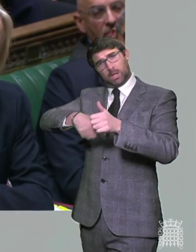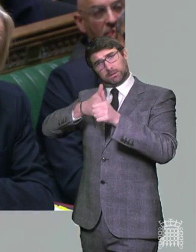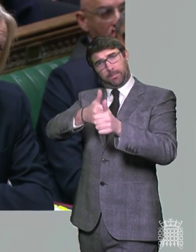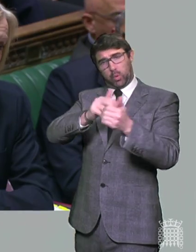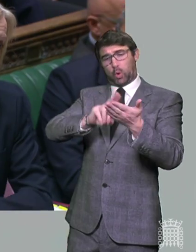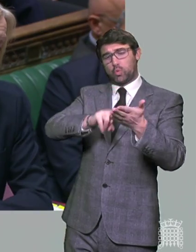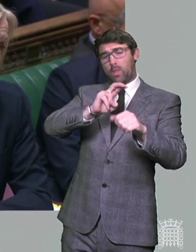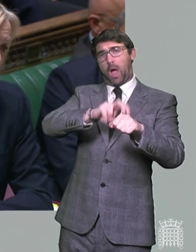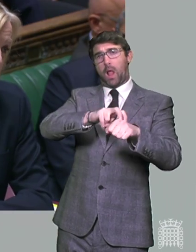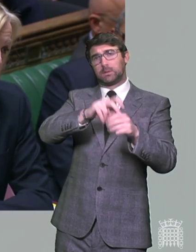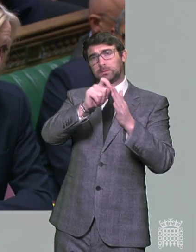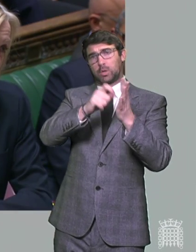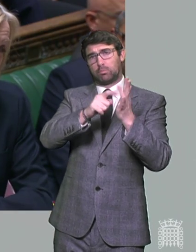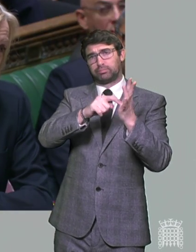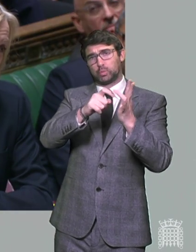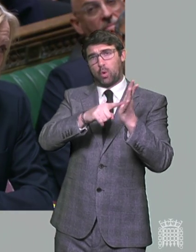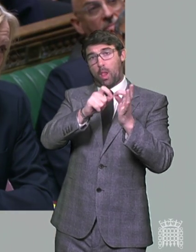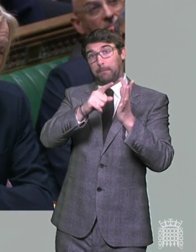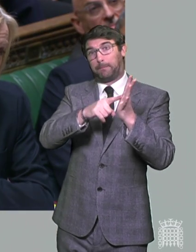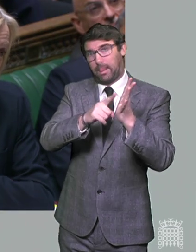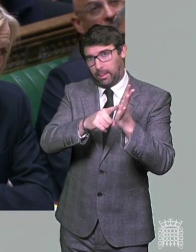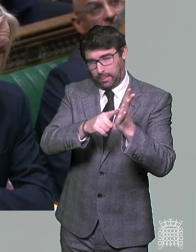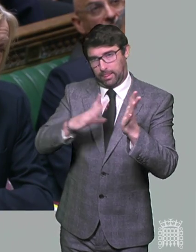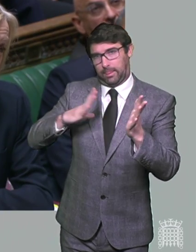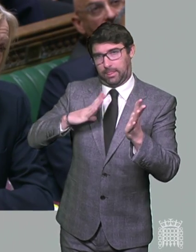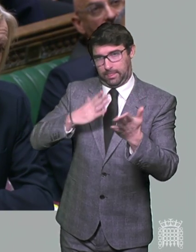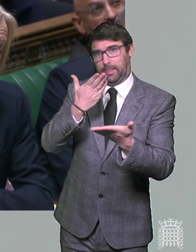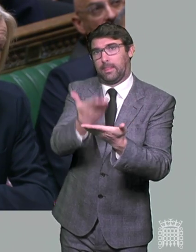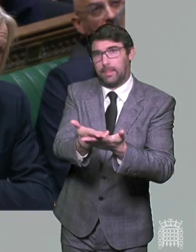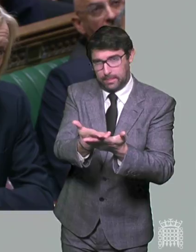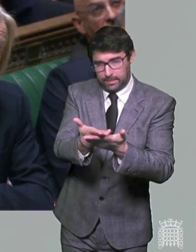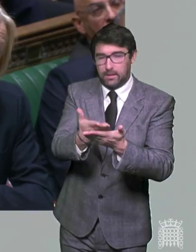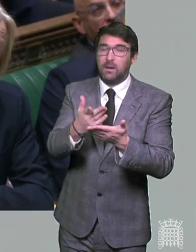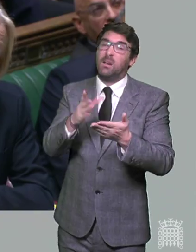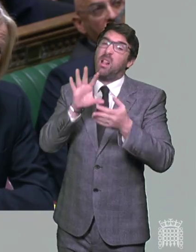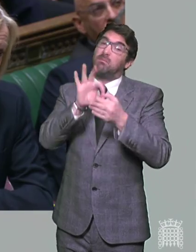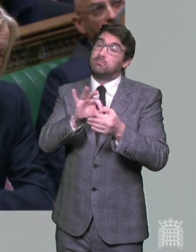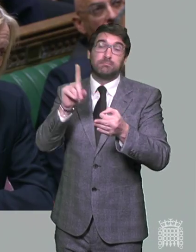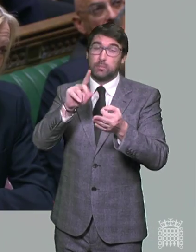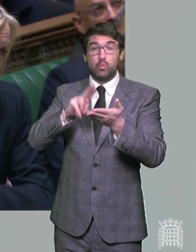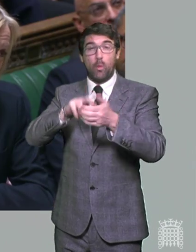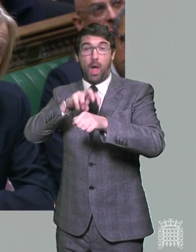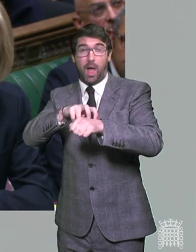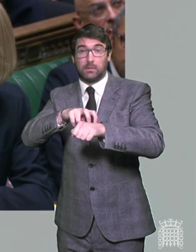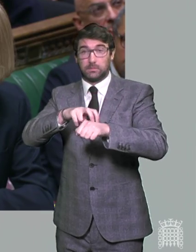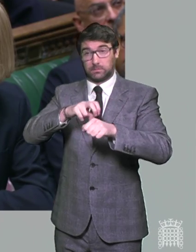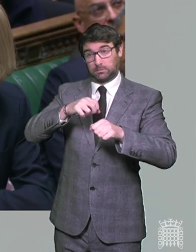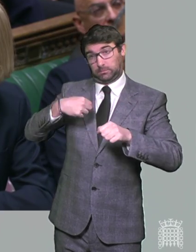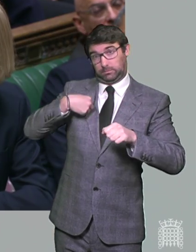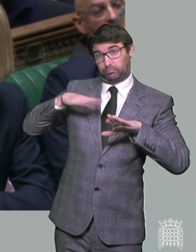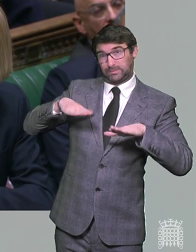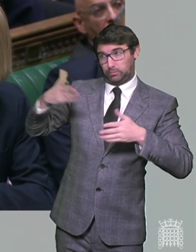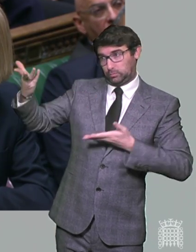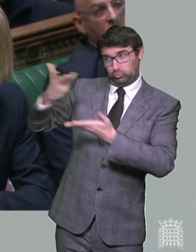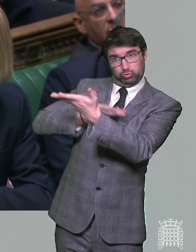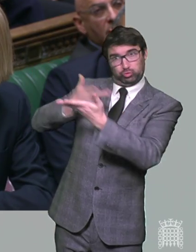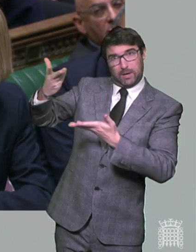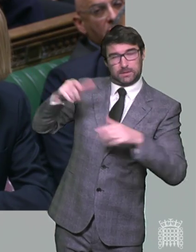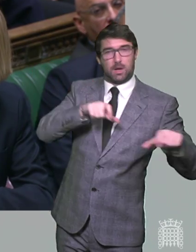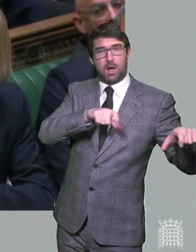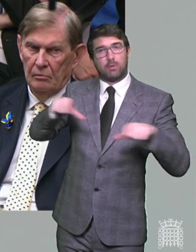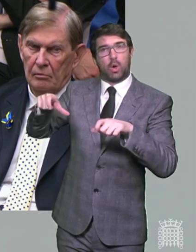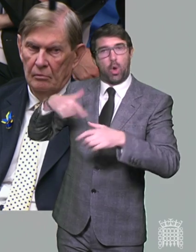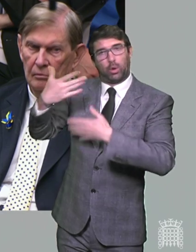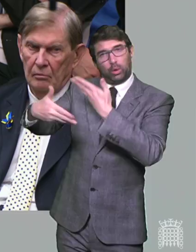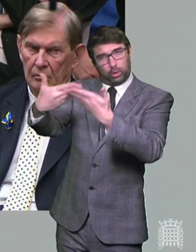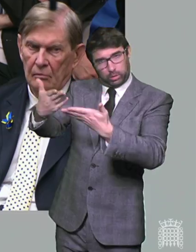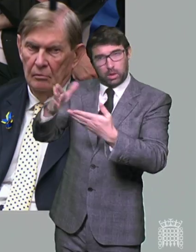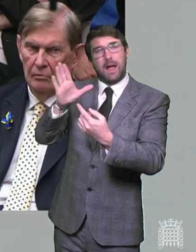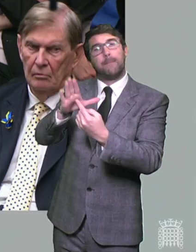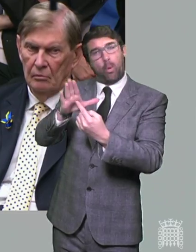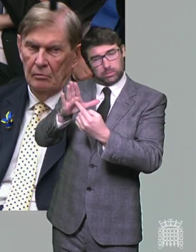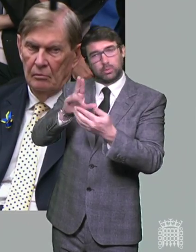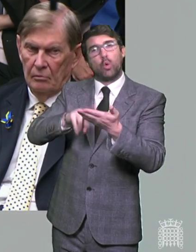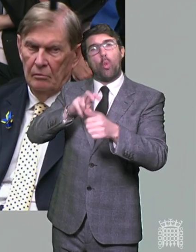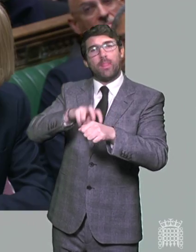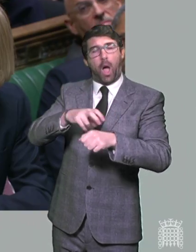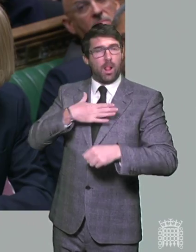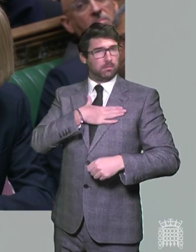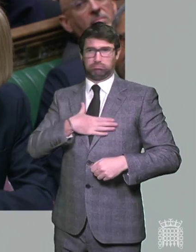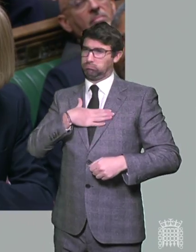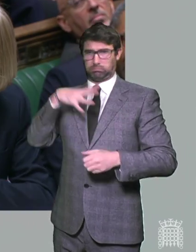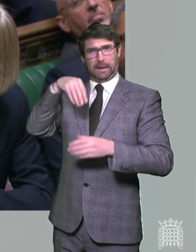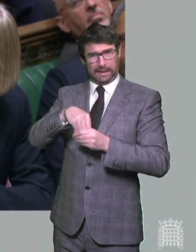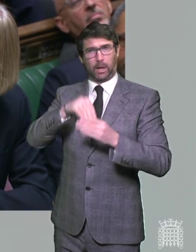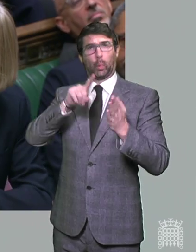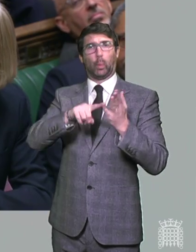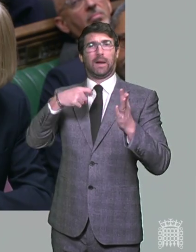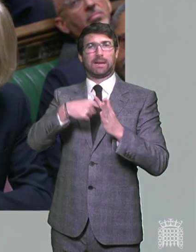It deals with the very specific issues we face in Northern Ireland, the free flow of trade and making sure that the people of Northern Ireland are able to benefit from being part of the United Kingdom.